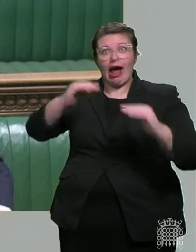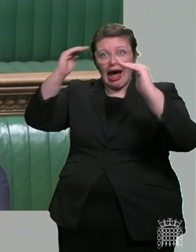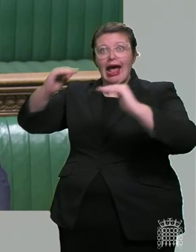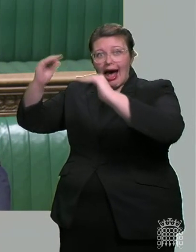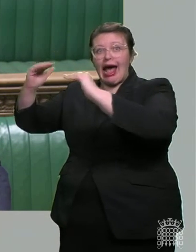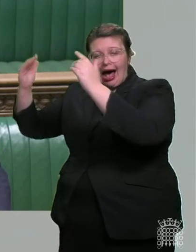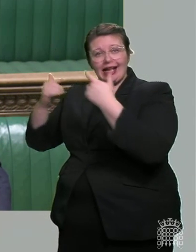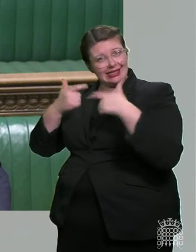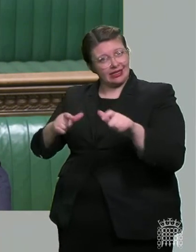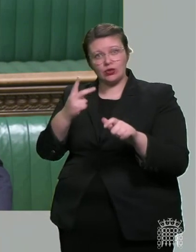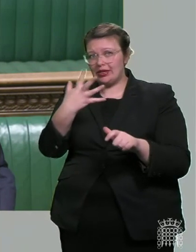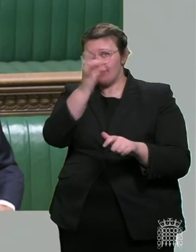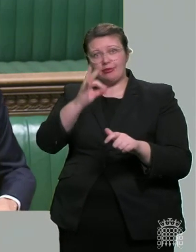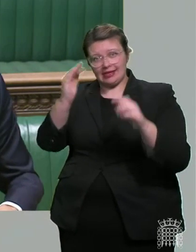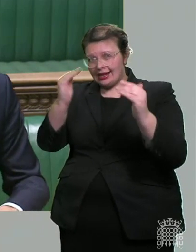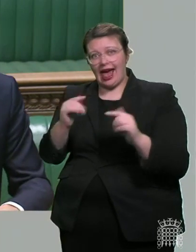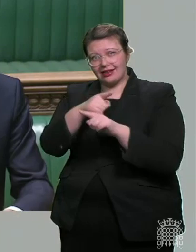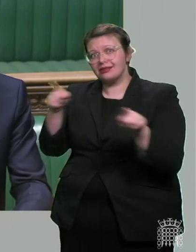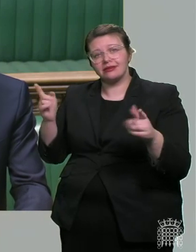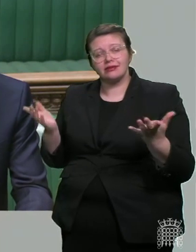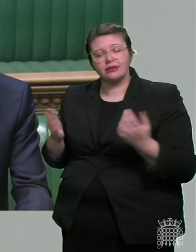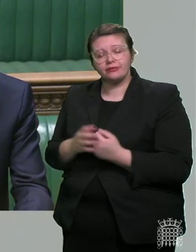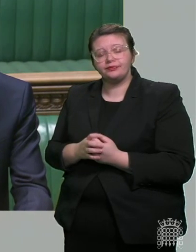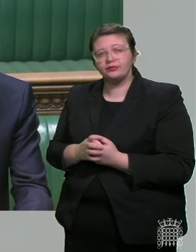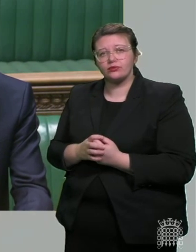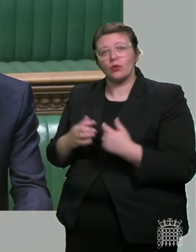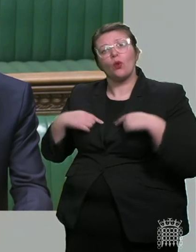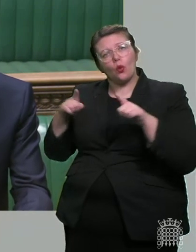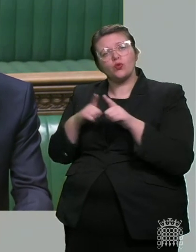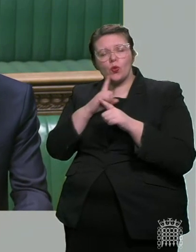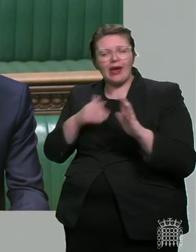We are also introducing some crucial protections.